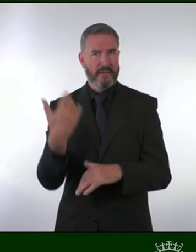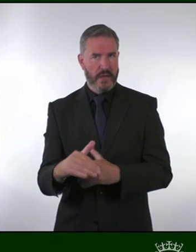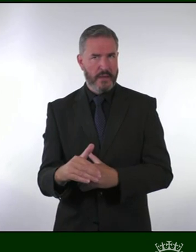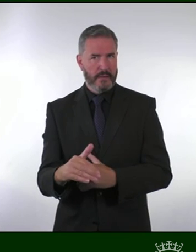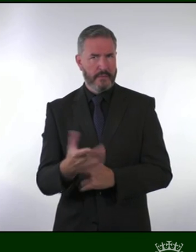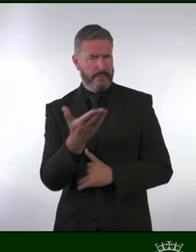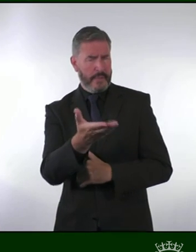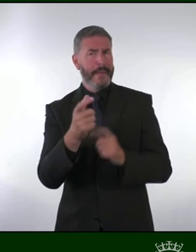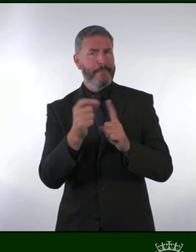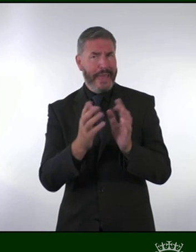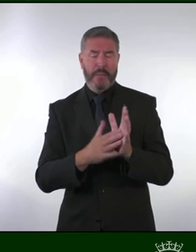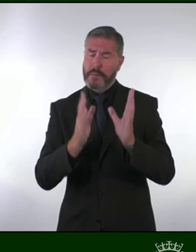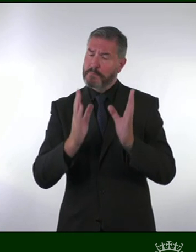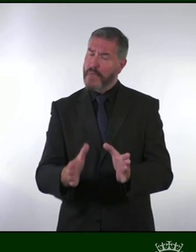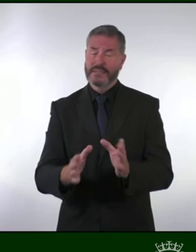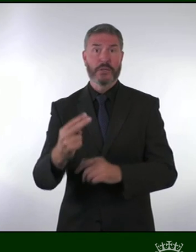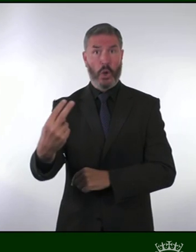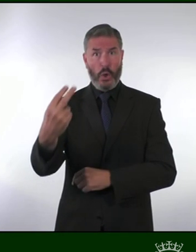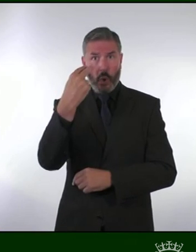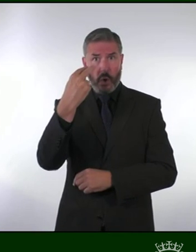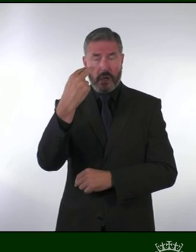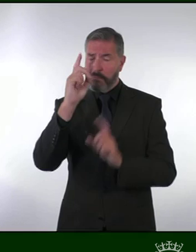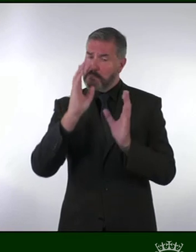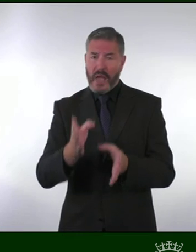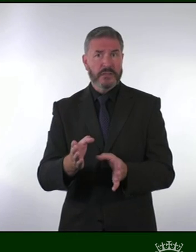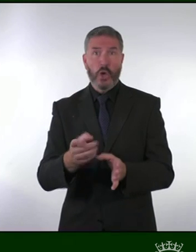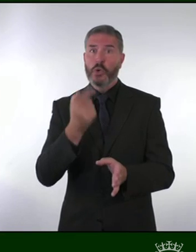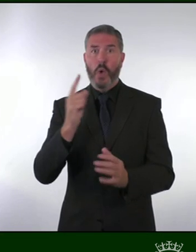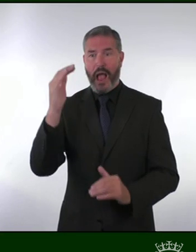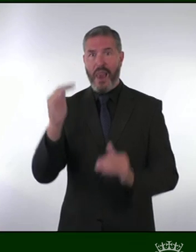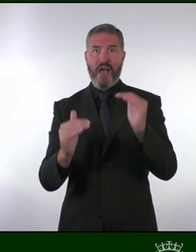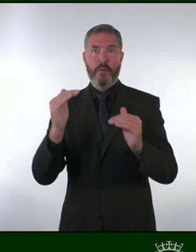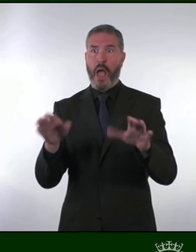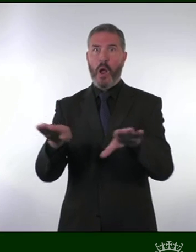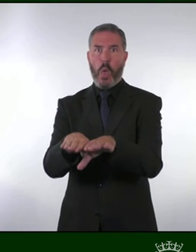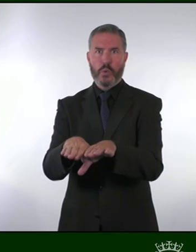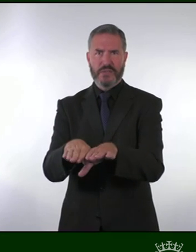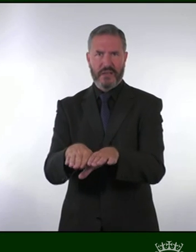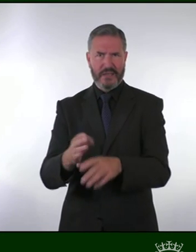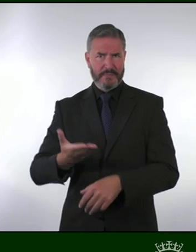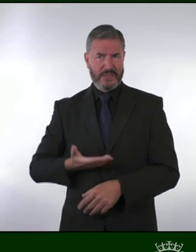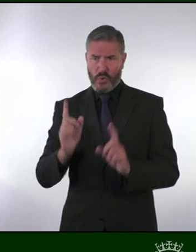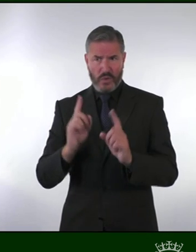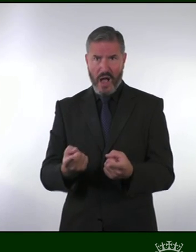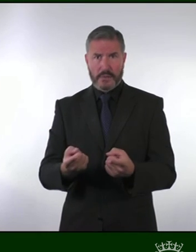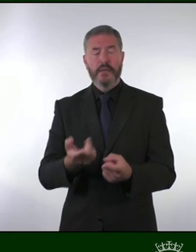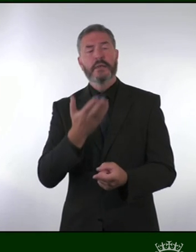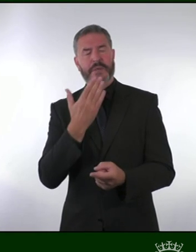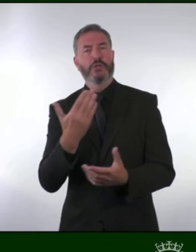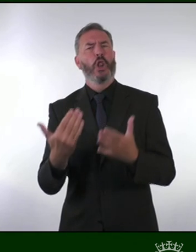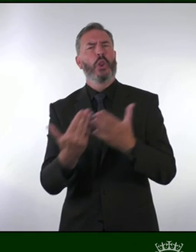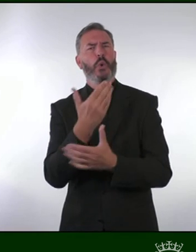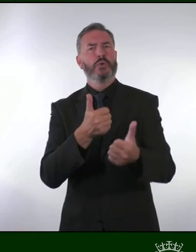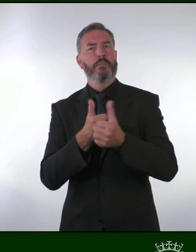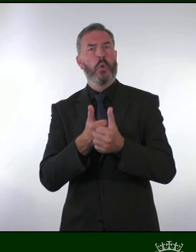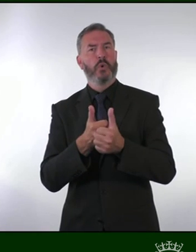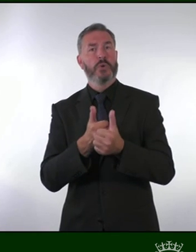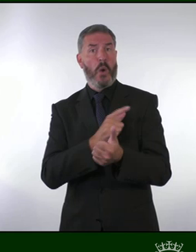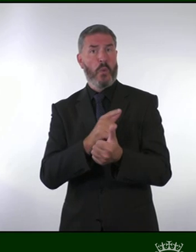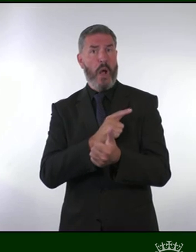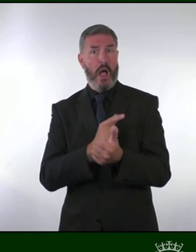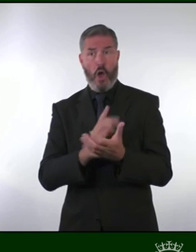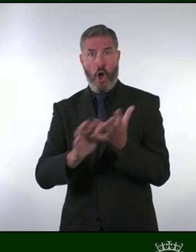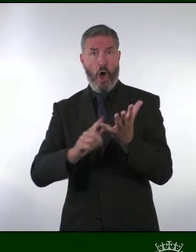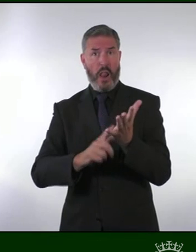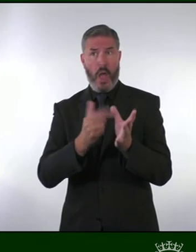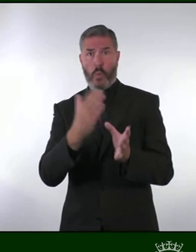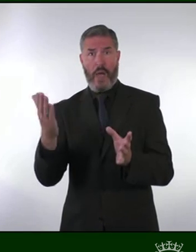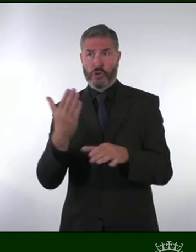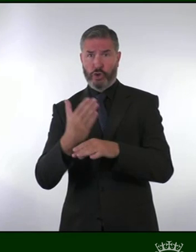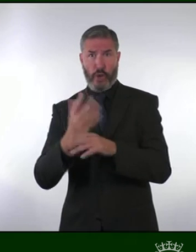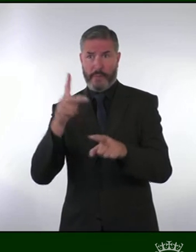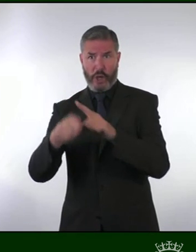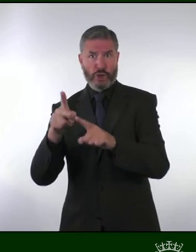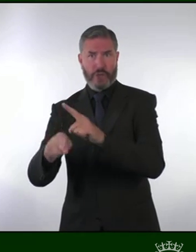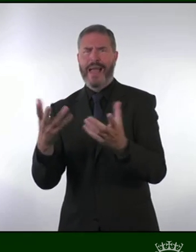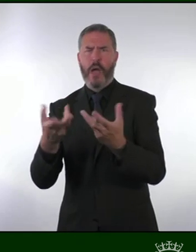What the Prime Minister needs to recognise is that you cannot level up by shutting down, so what new support will he give to prevent job losses in Hull West and Hessle?